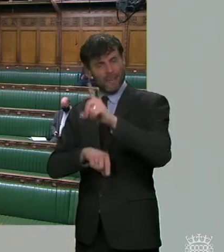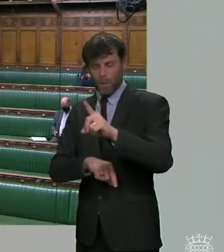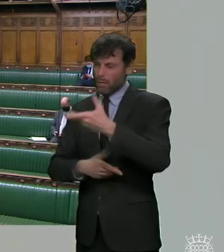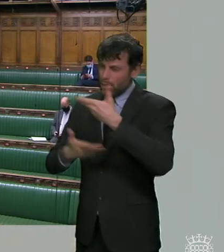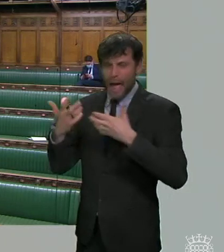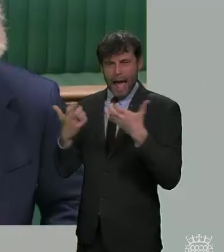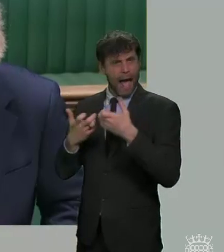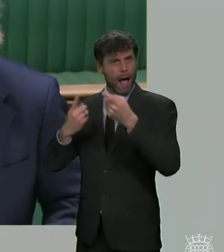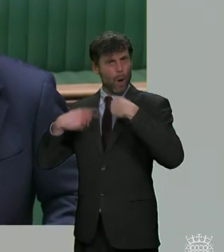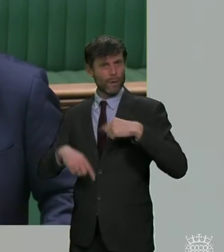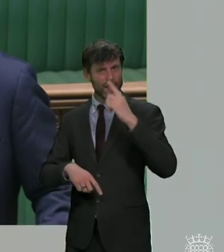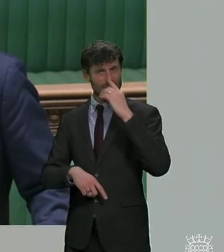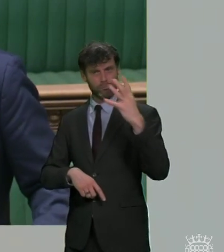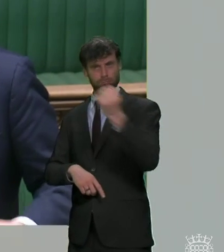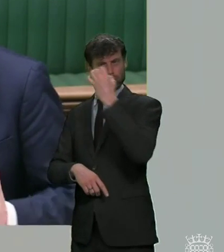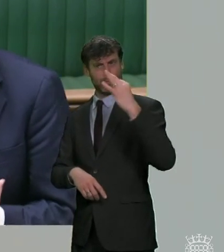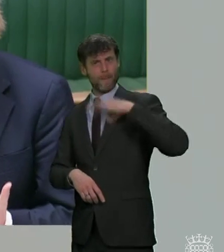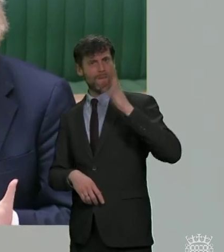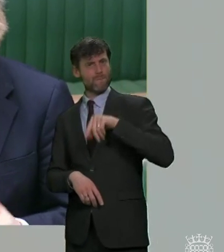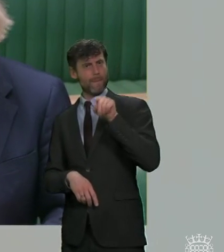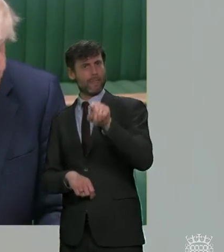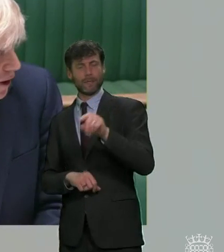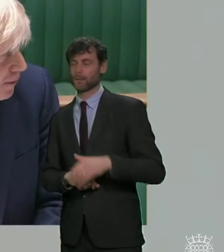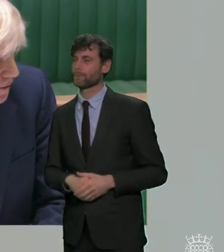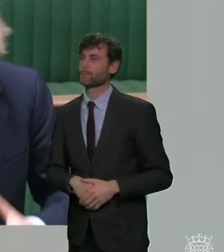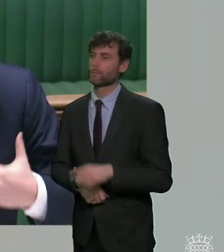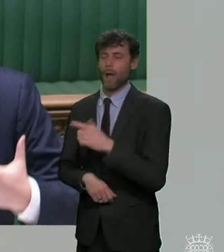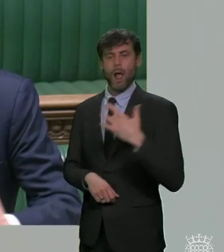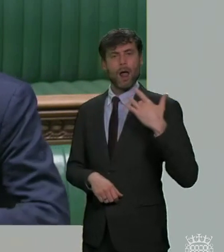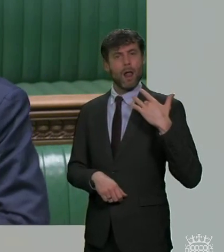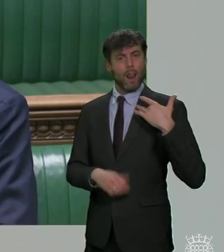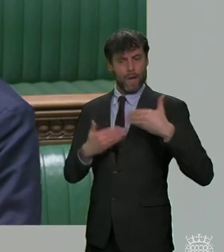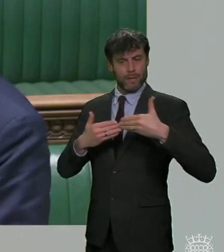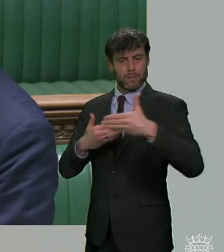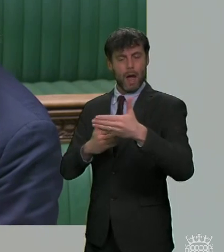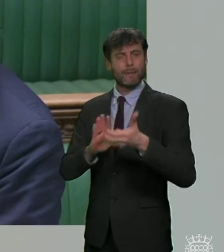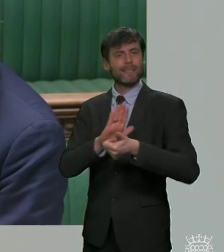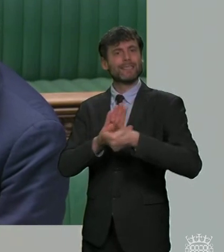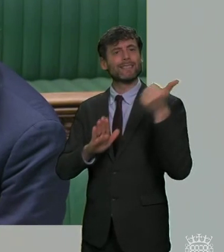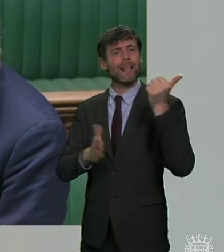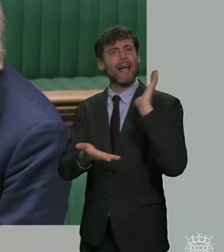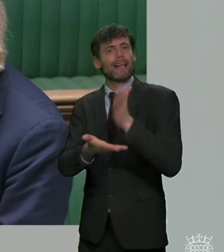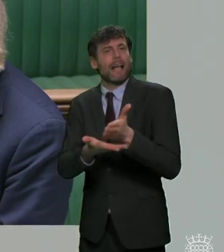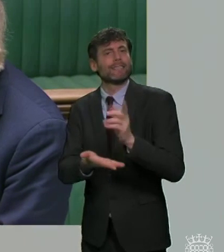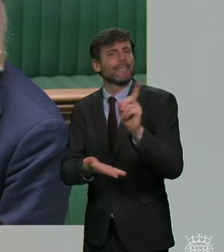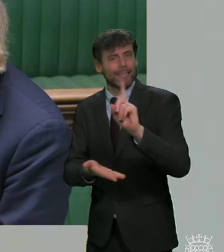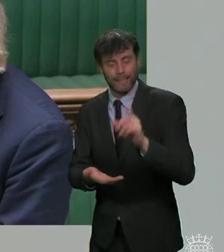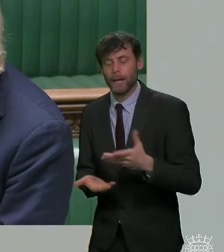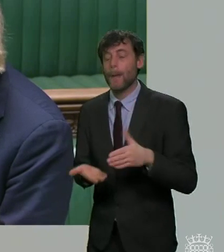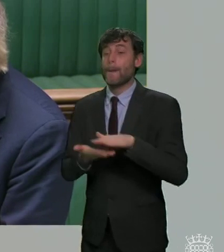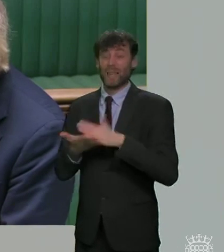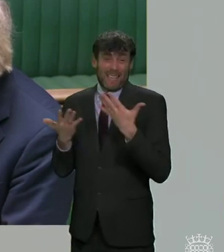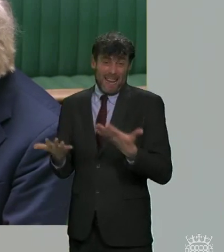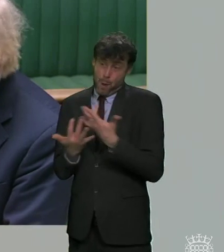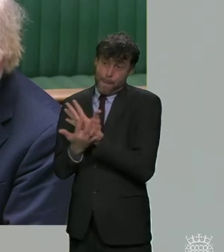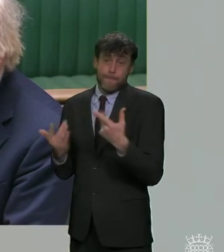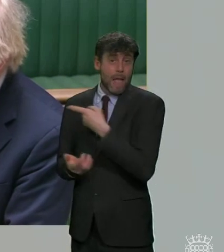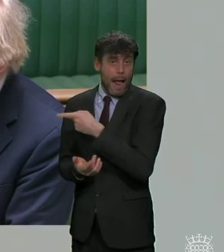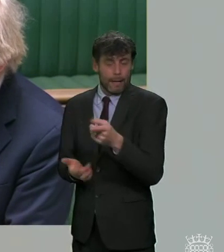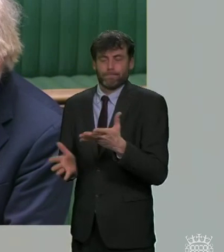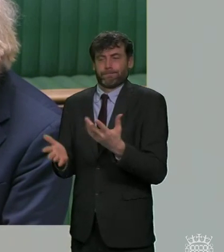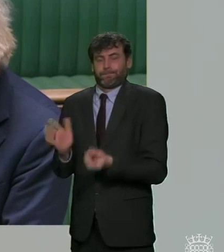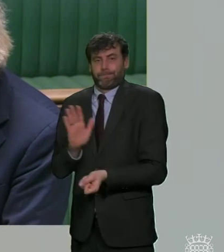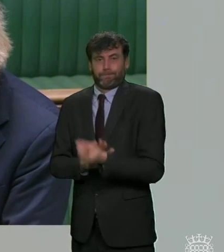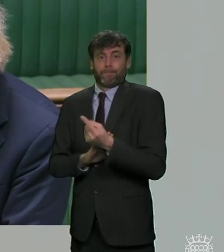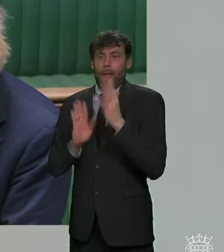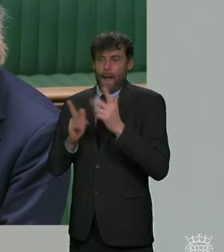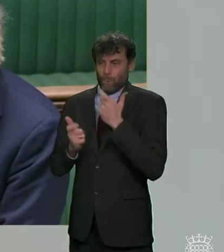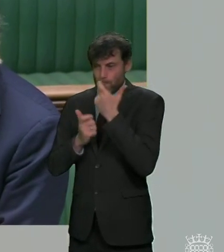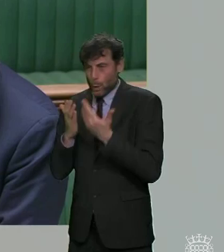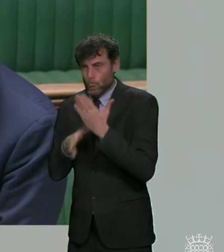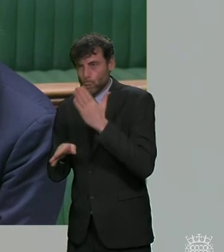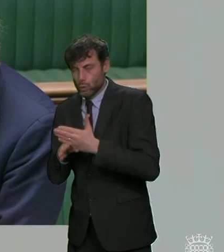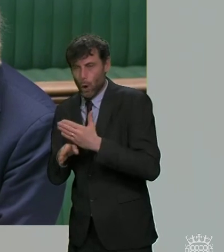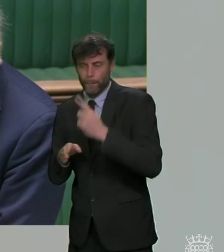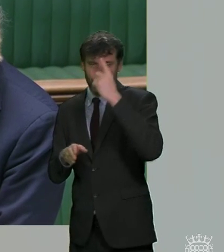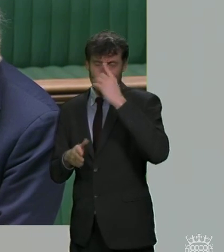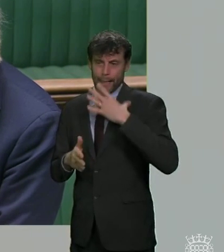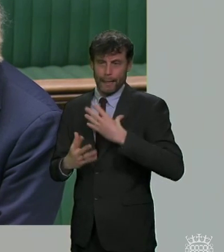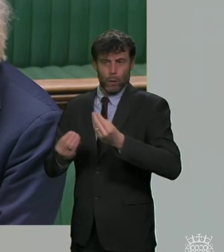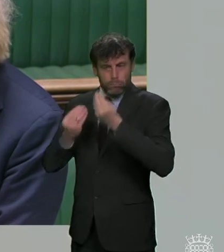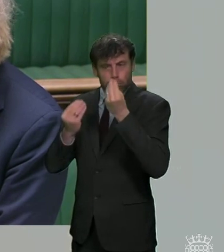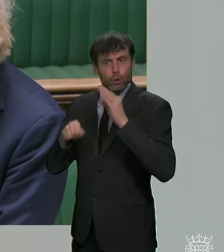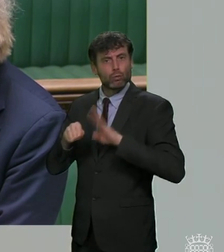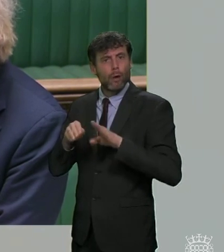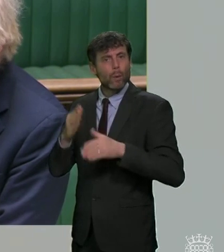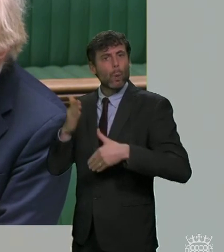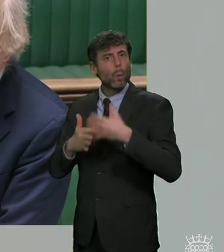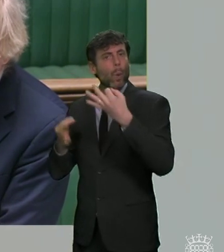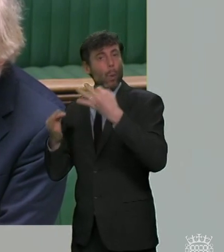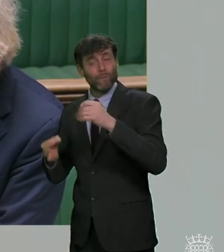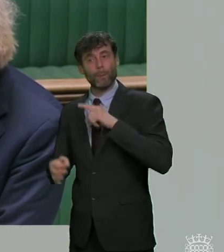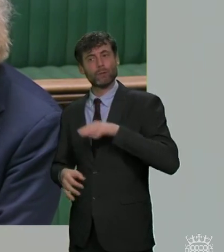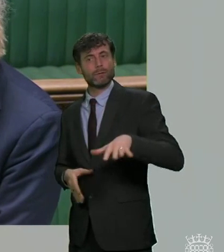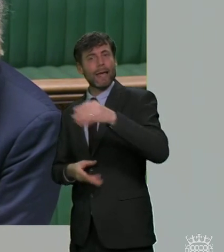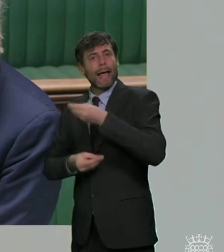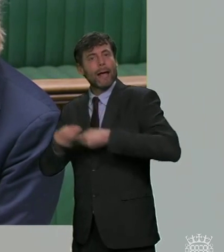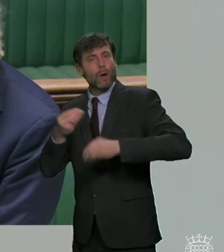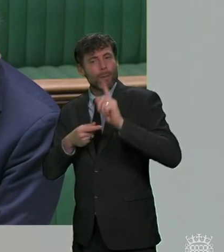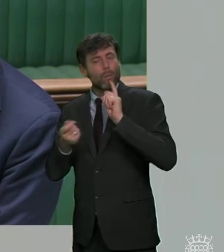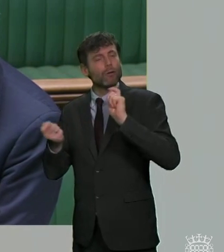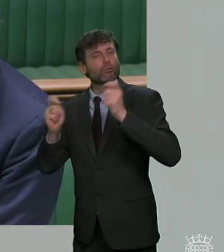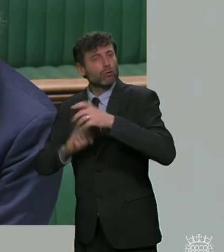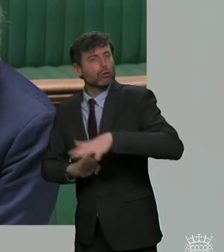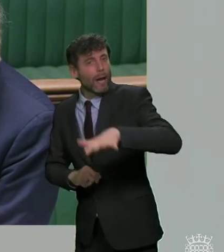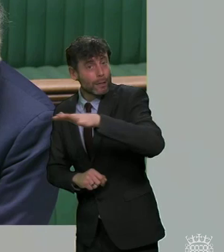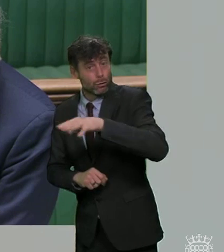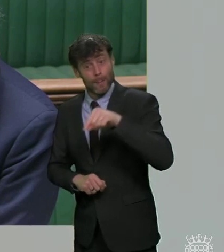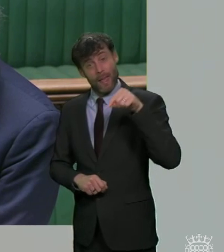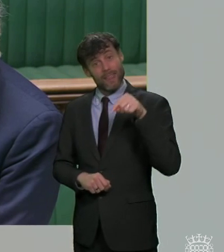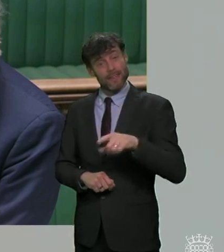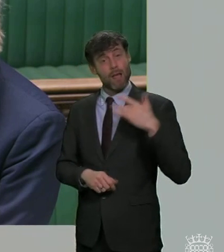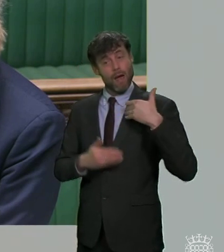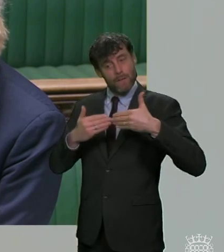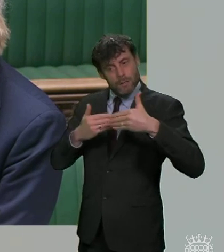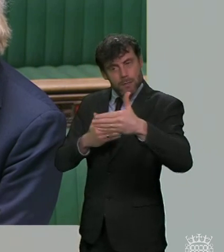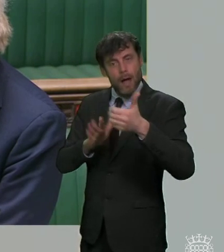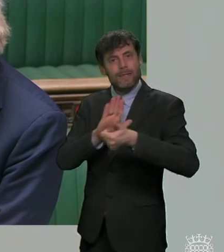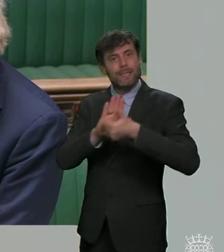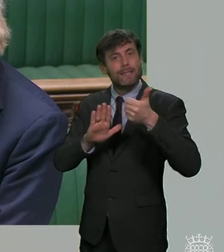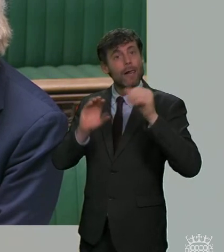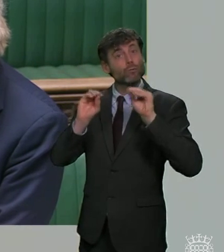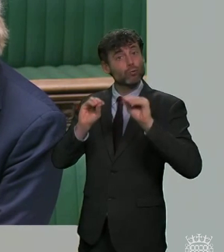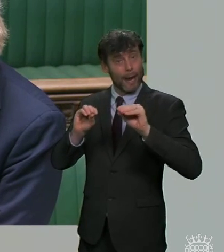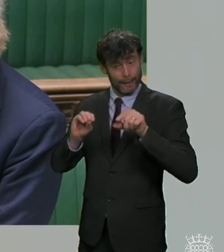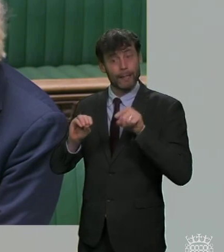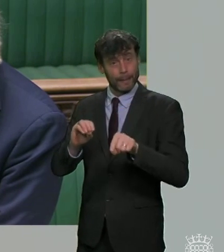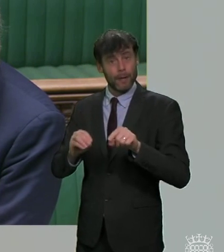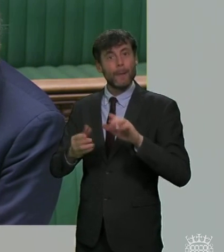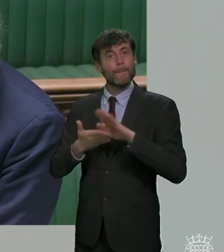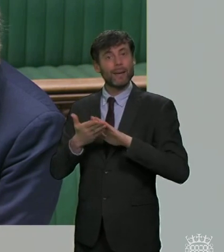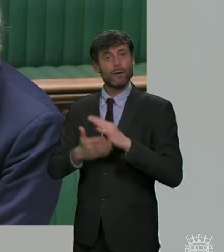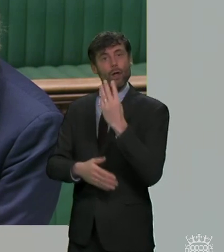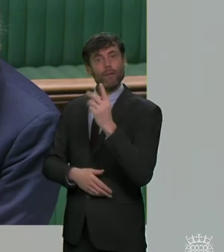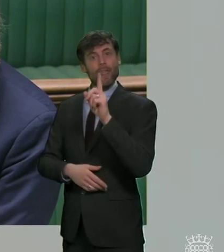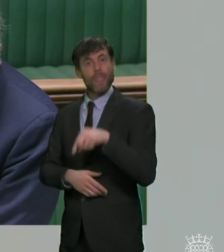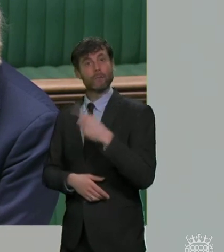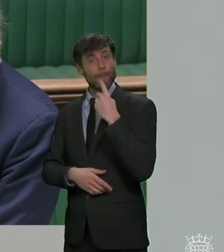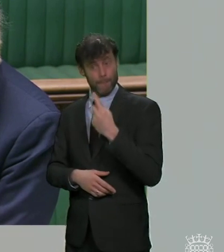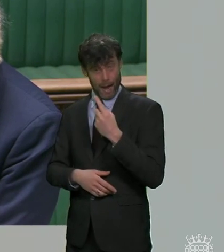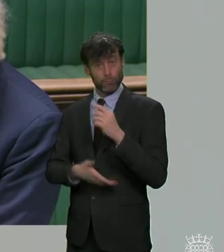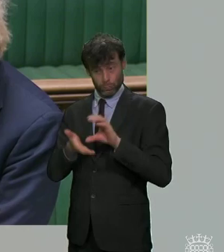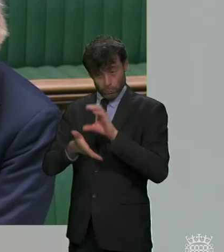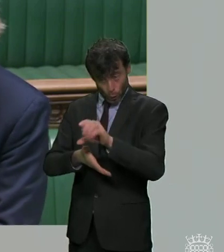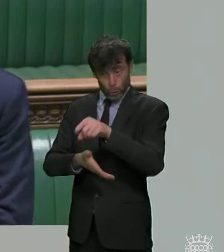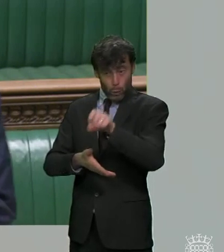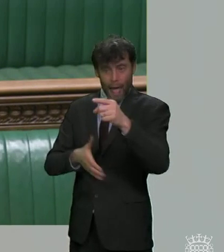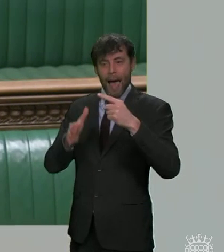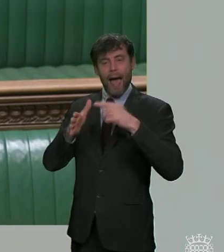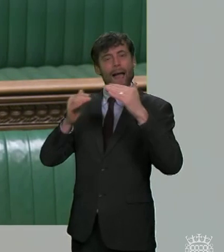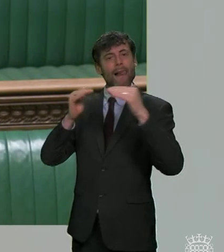The fantastic thing about the lifetime skills guarantee is that in very, very tough circumstances, with many people having, I am afraid inevitably, to seek new jobs and to find ways of retraining, as will happen in a changing economy, it offers everybody—adults over 23—the opportunity of £3,000 for an A-level-equivalent qualification.